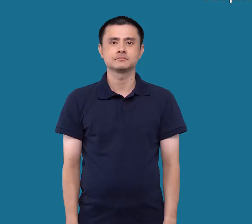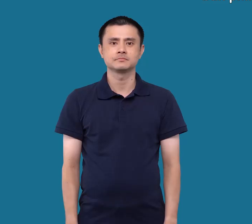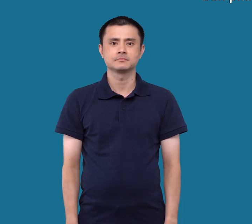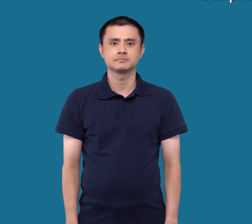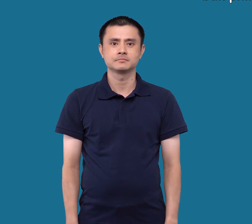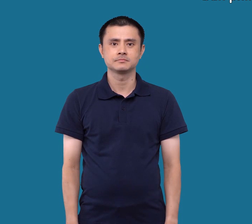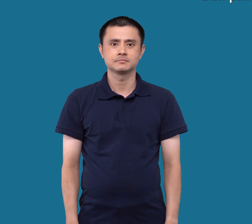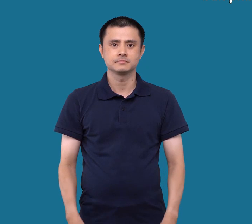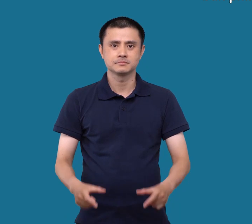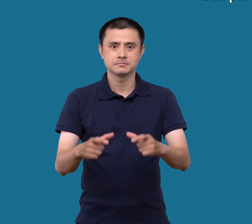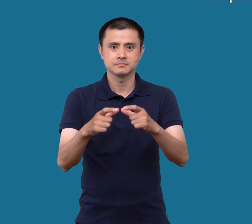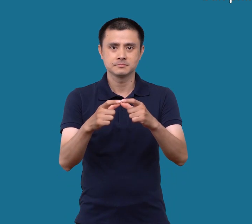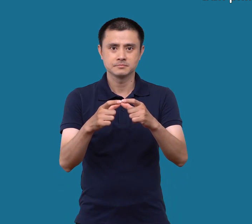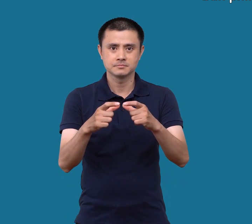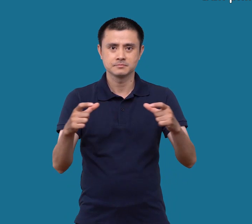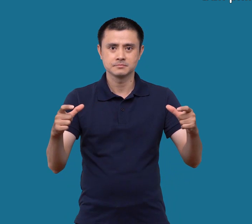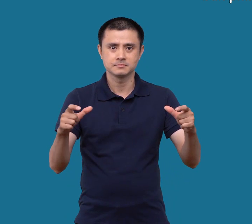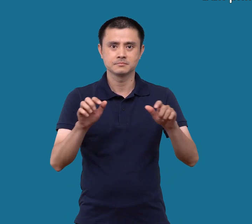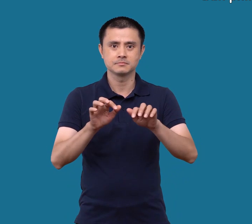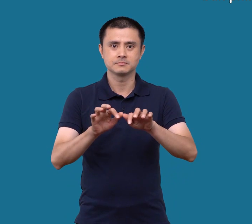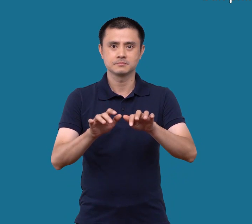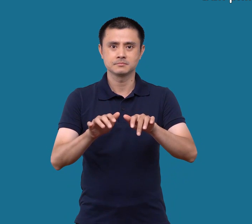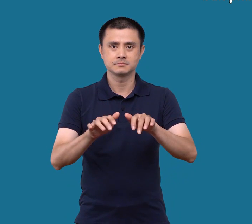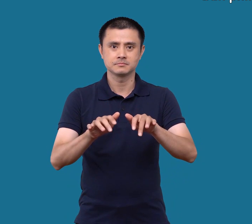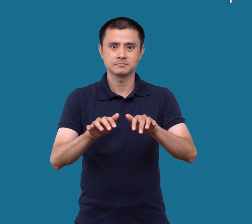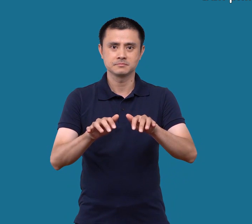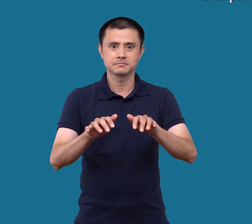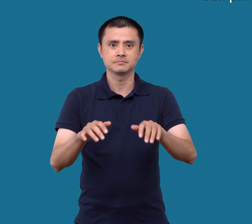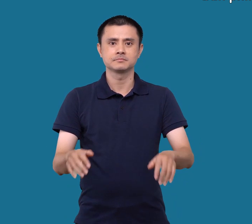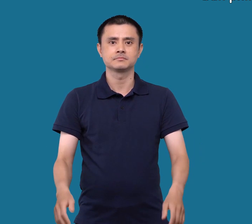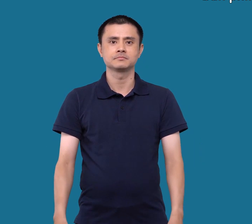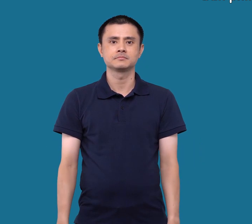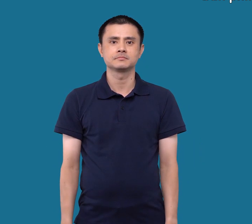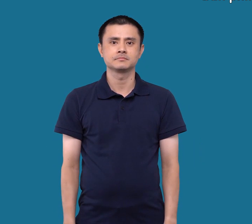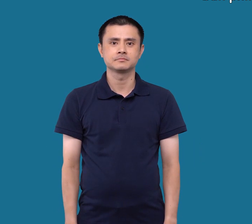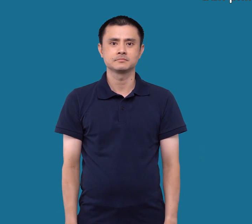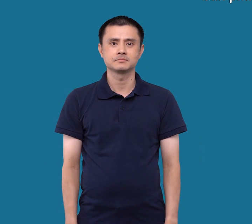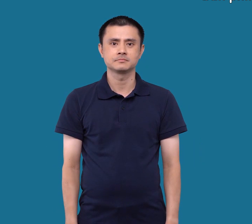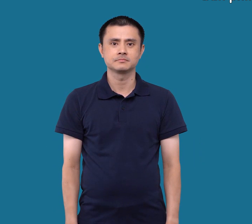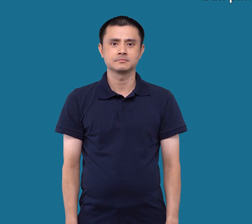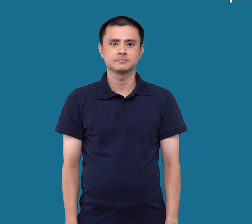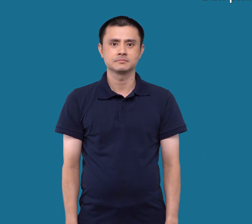bàn phím (máy vi tính)